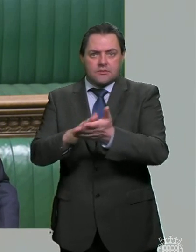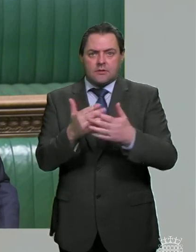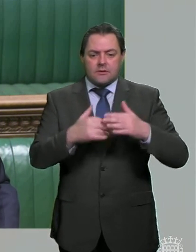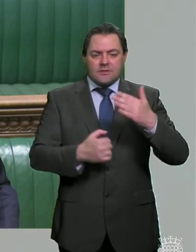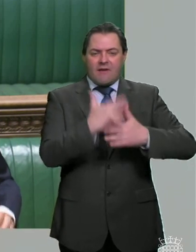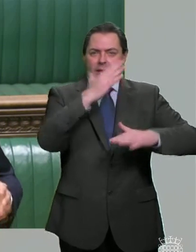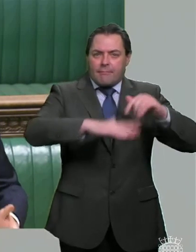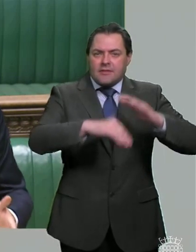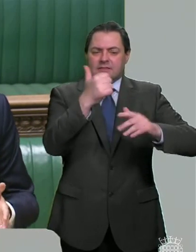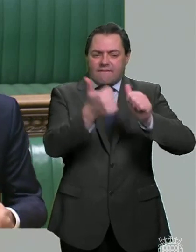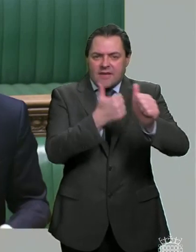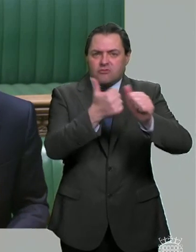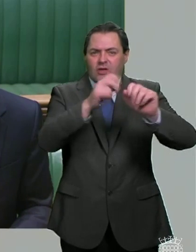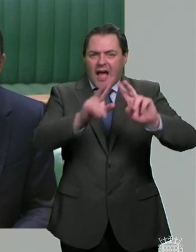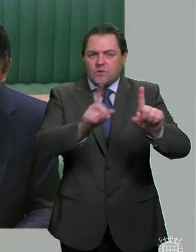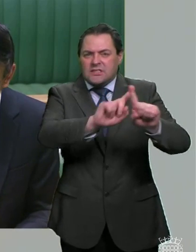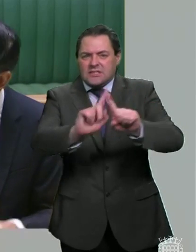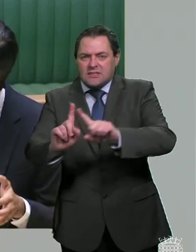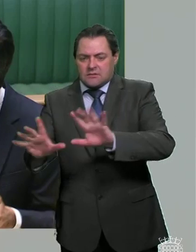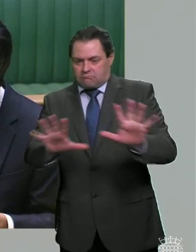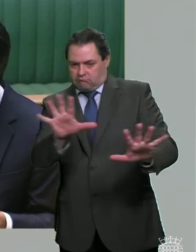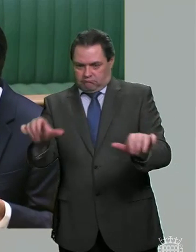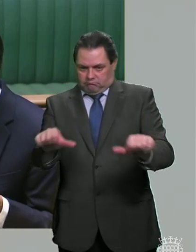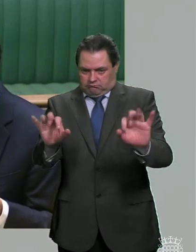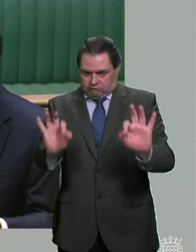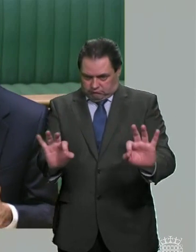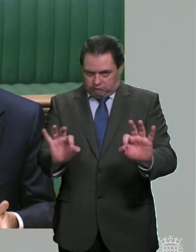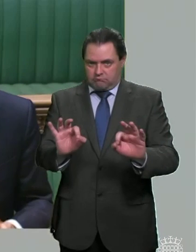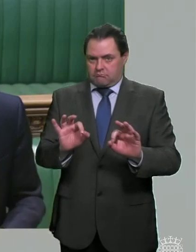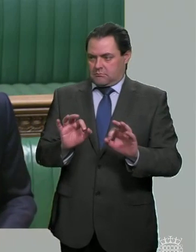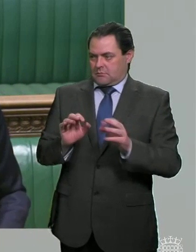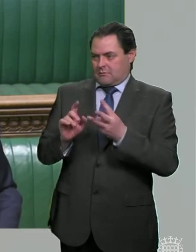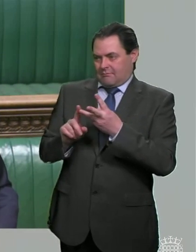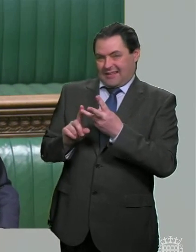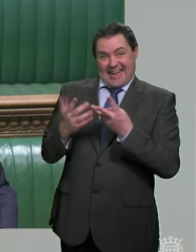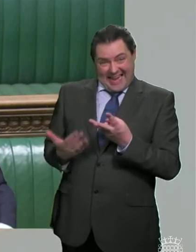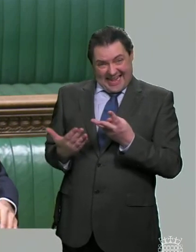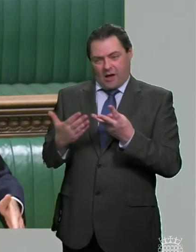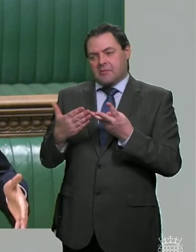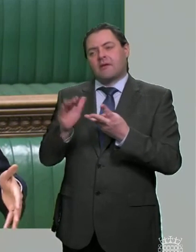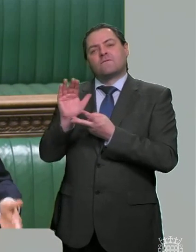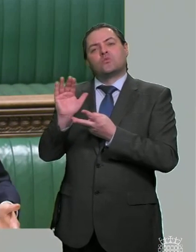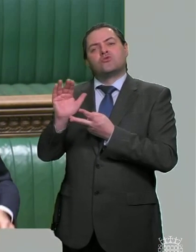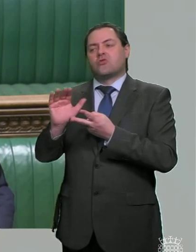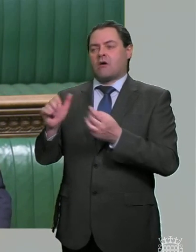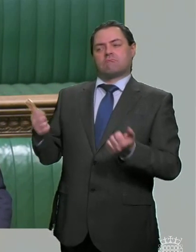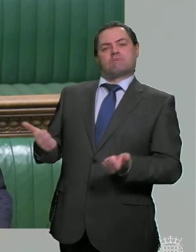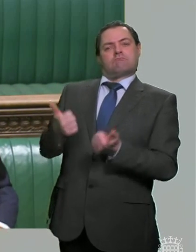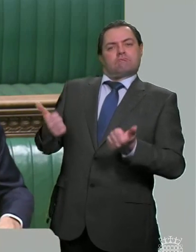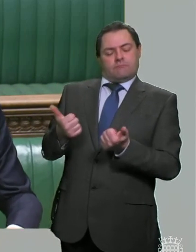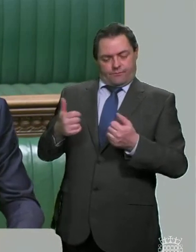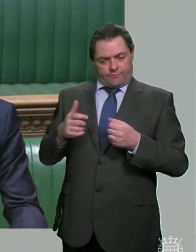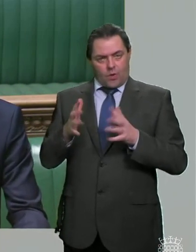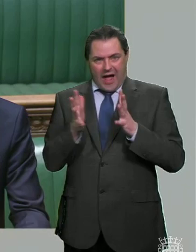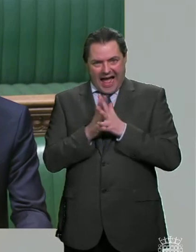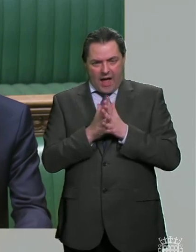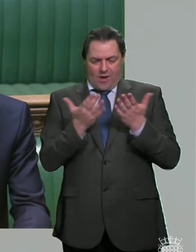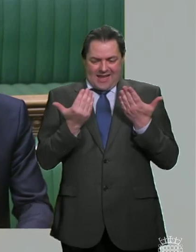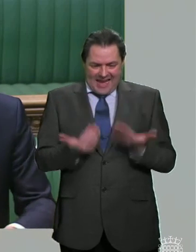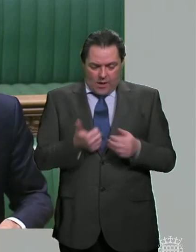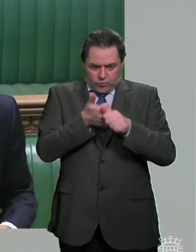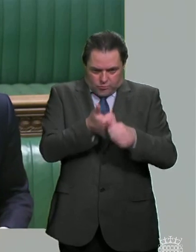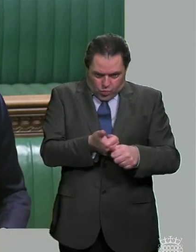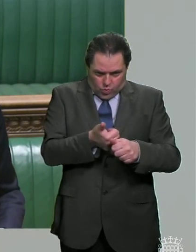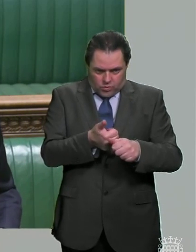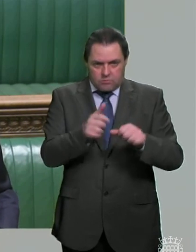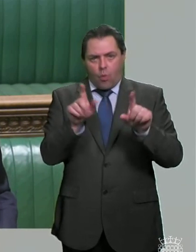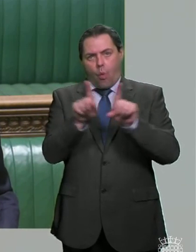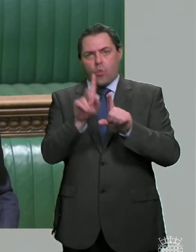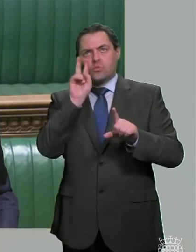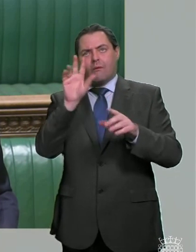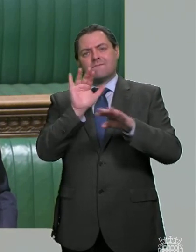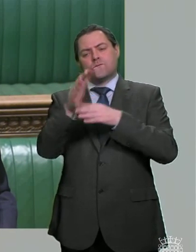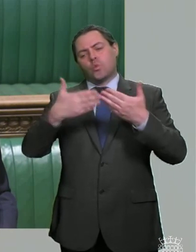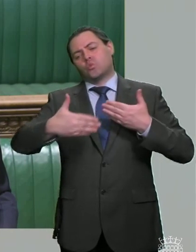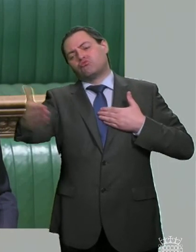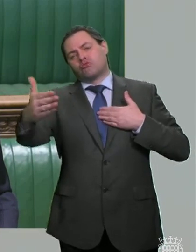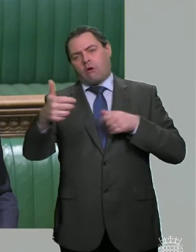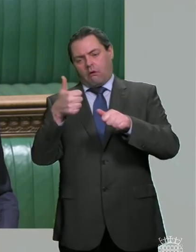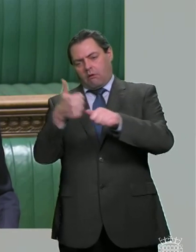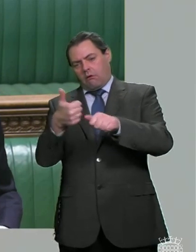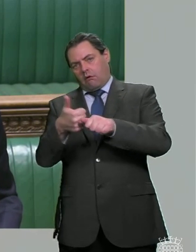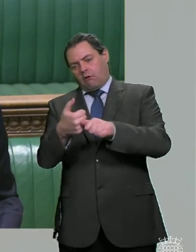The question is how we achieve that—how we balance the extraordinary support we are providing to the economy right now with the need to begin the work of fixing our public finances.